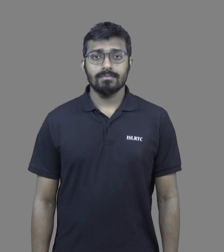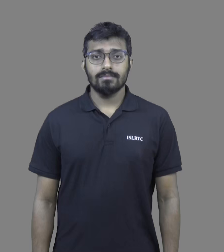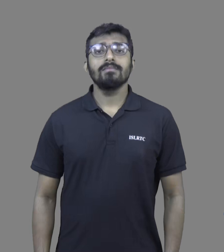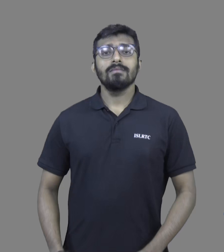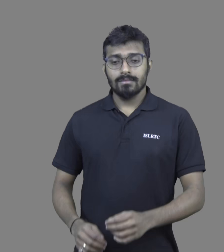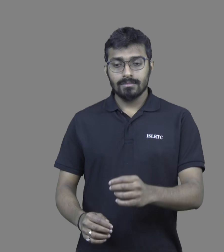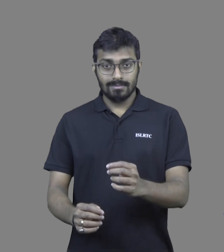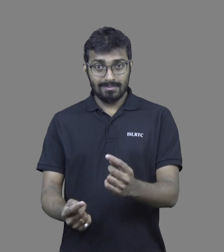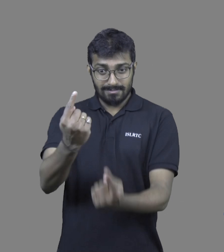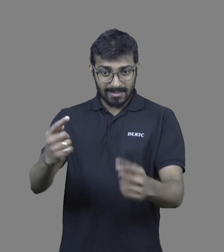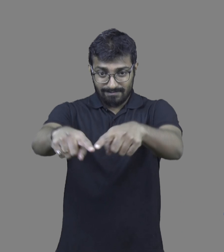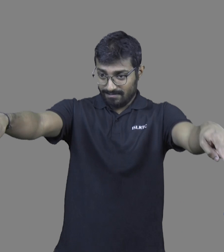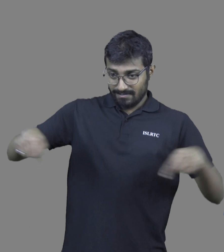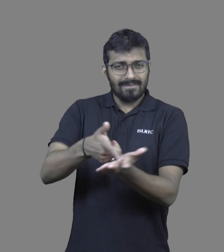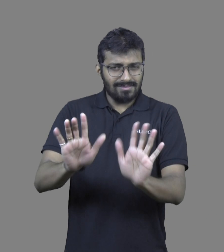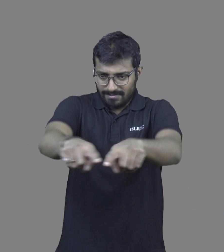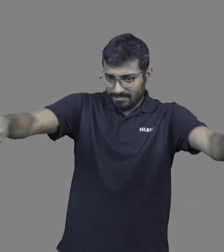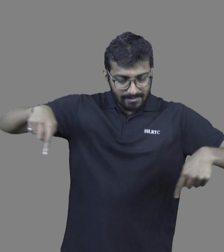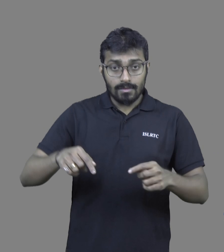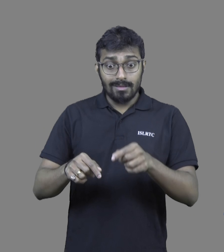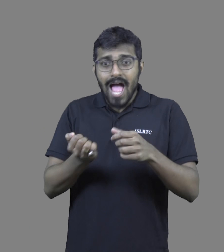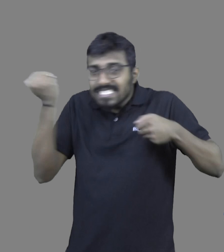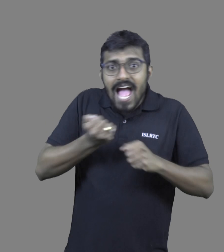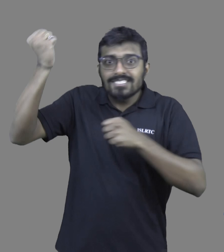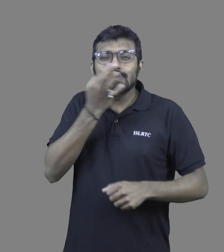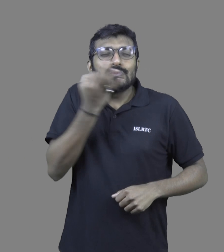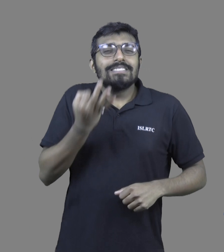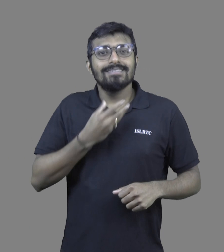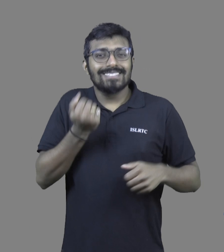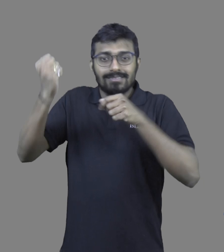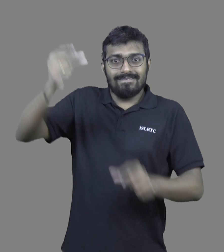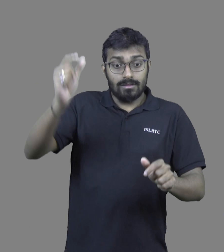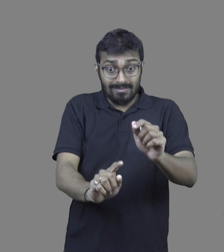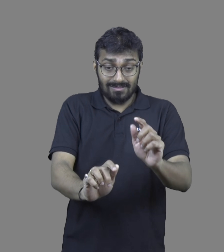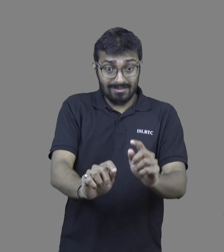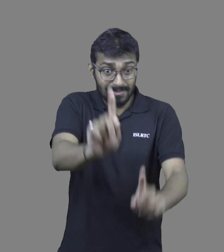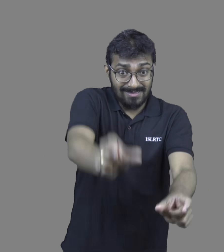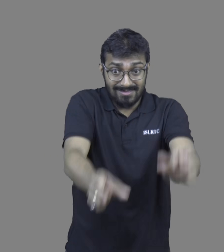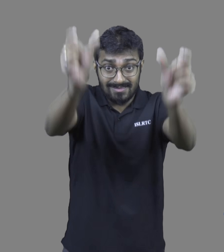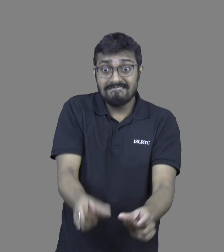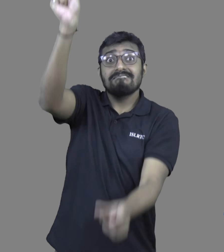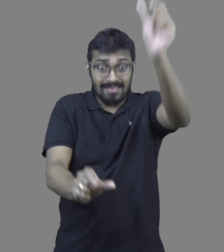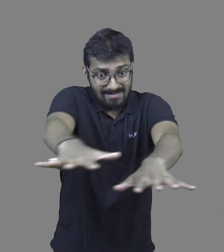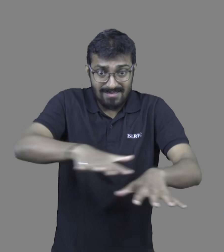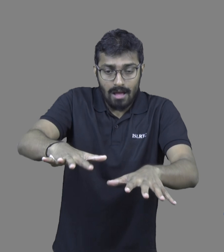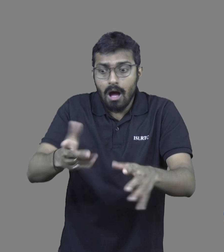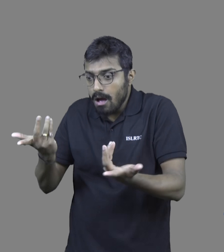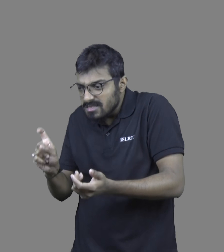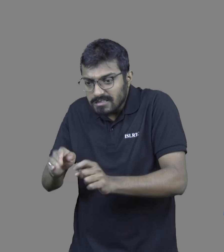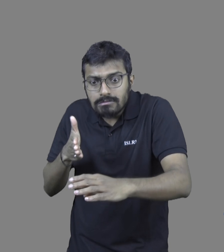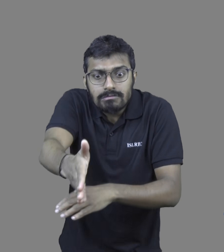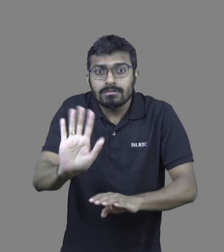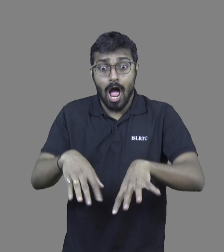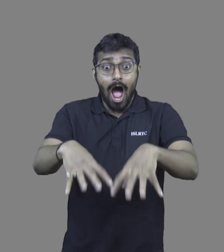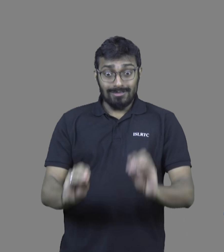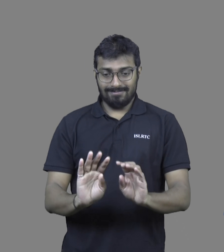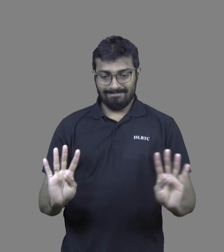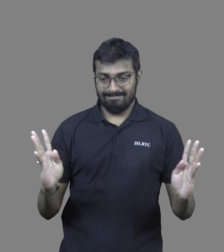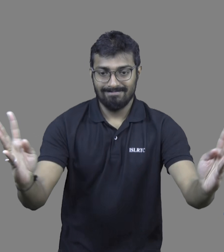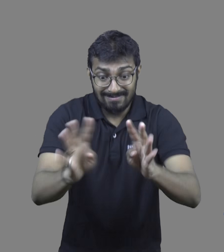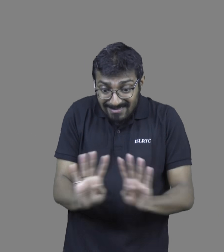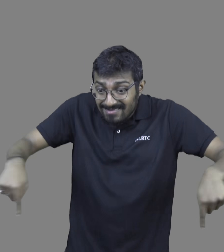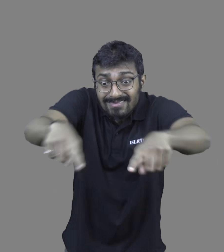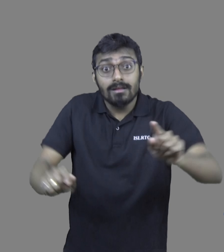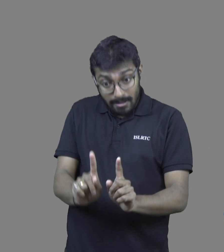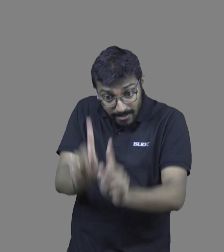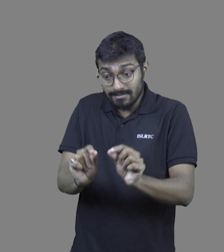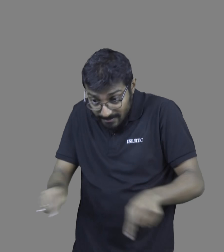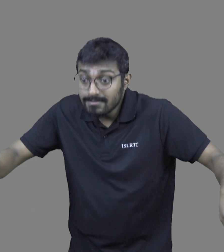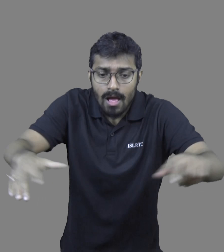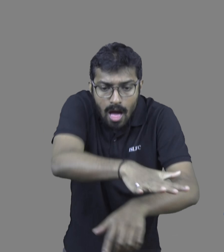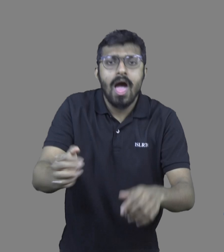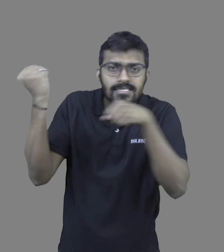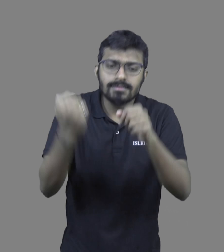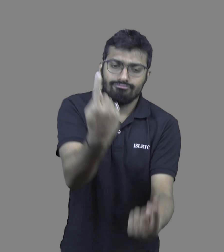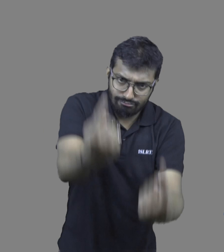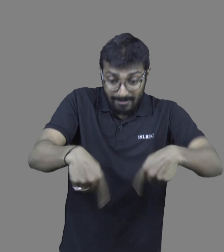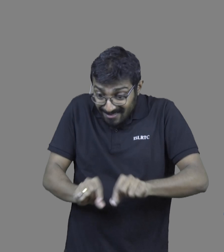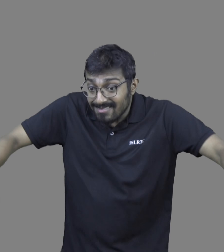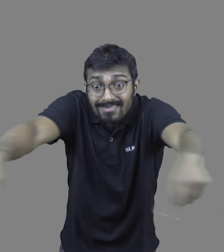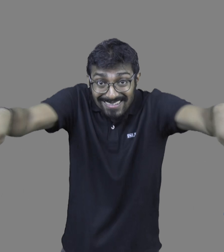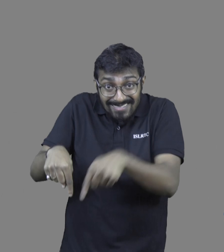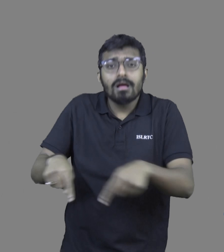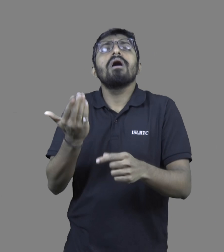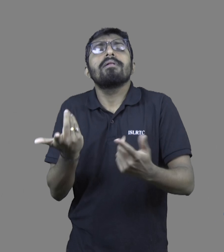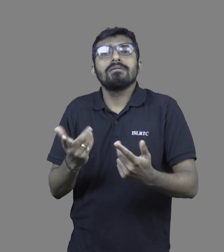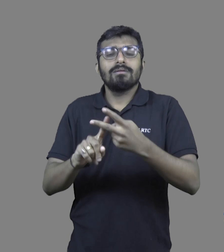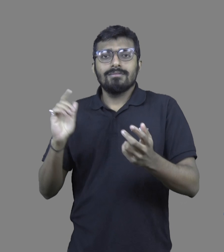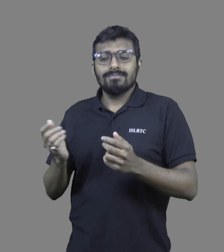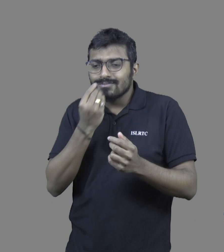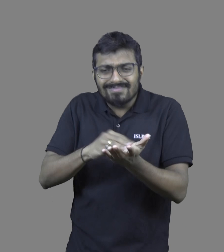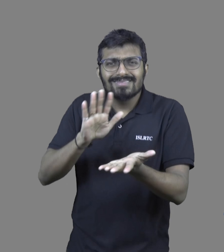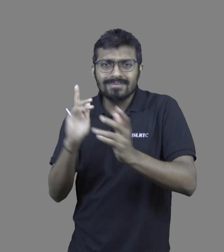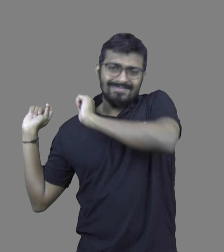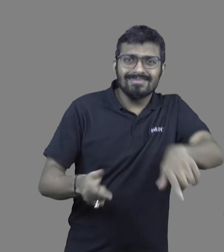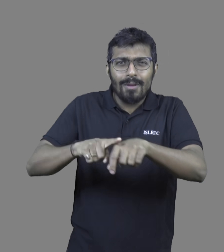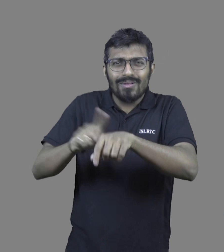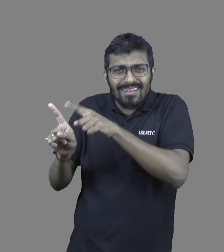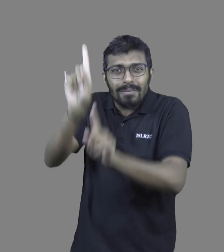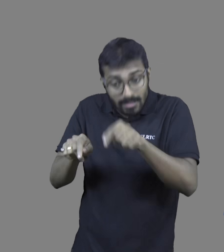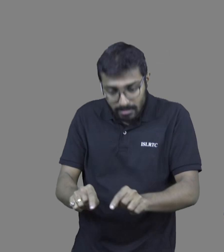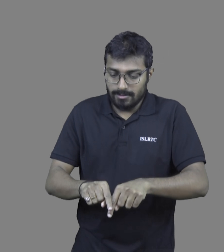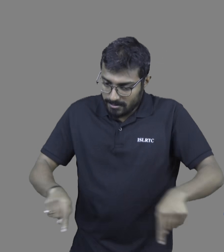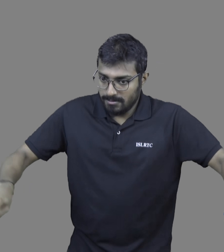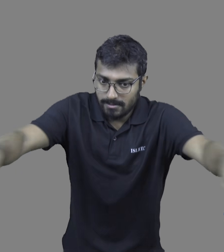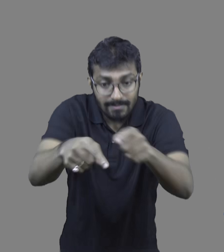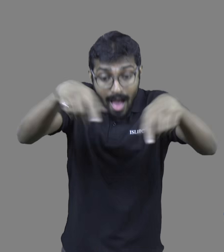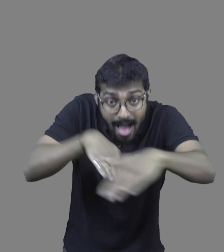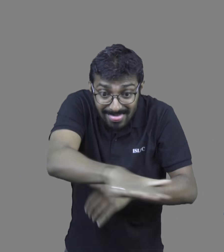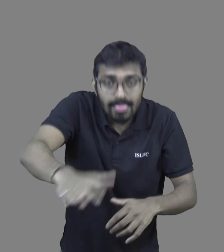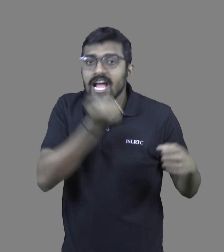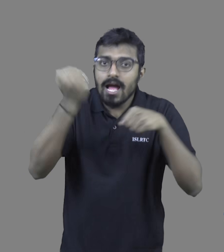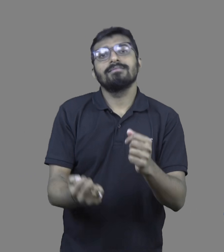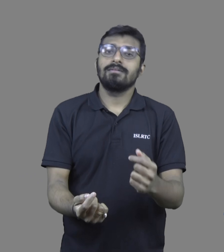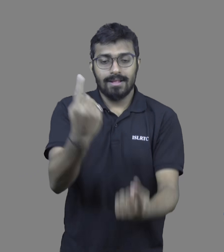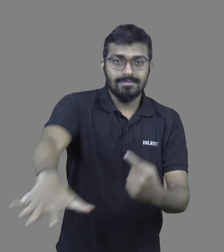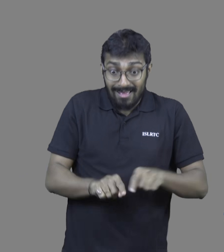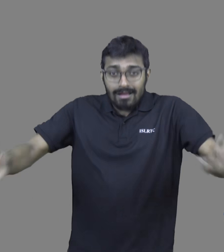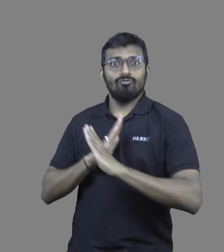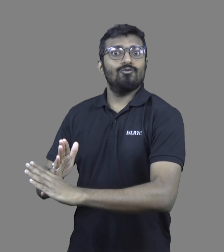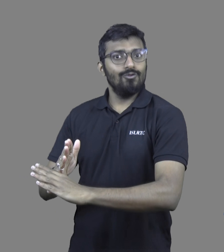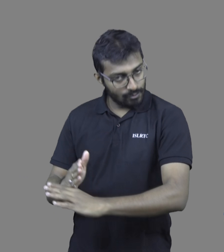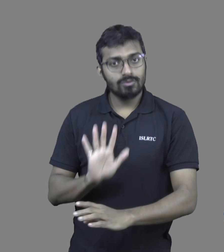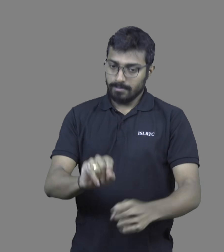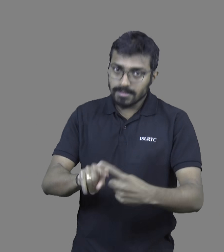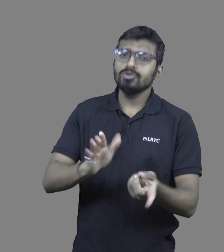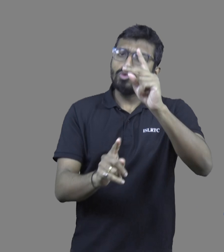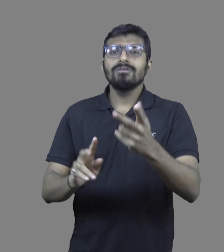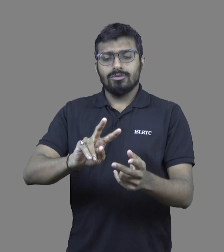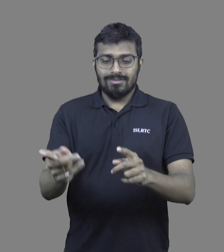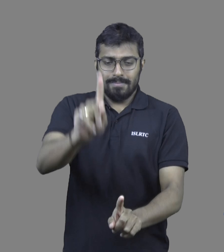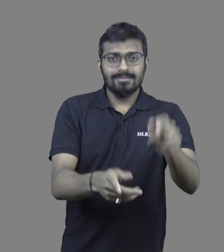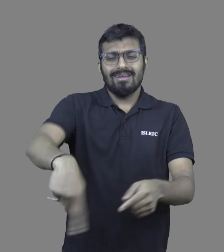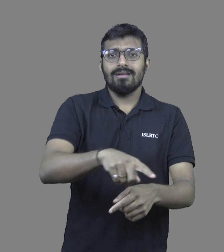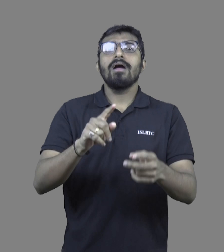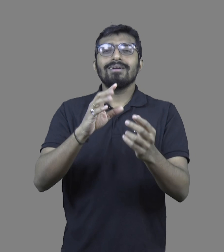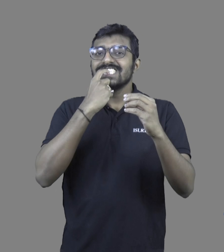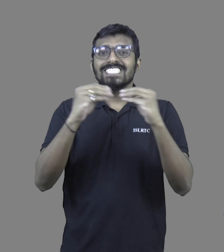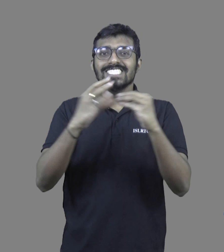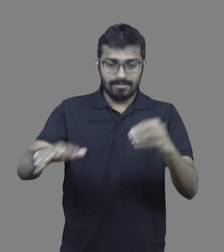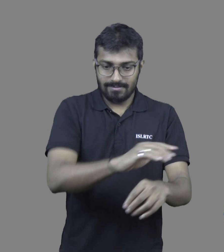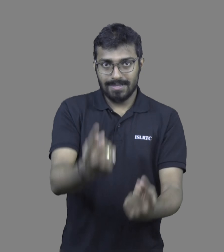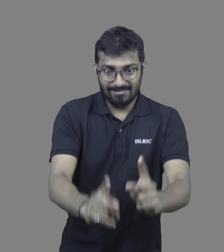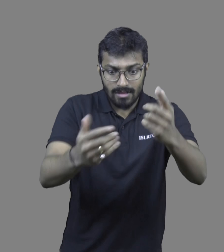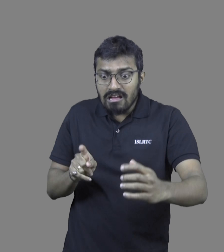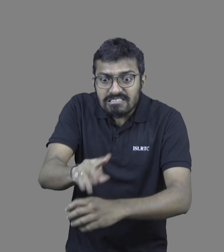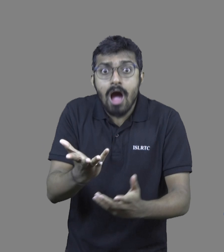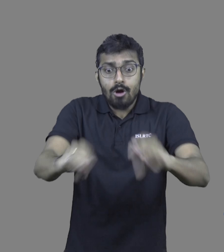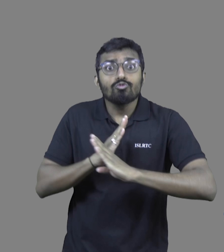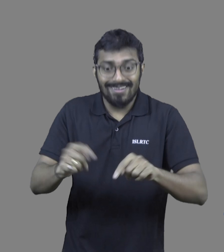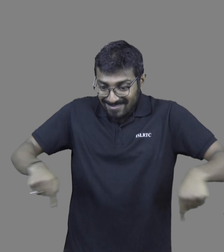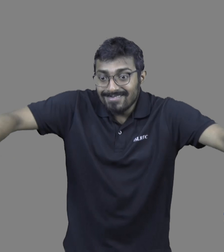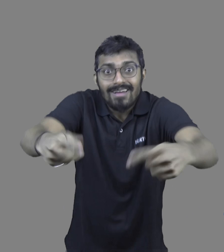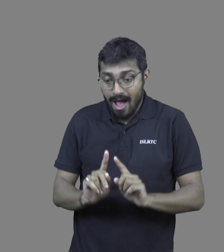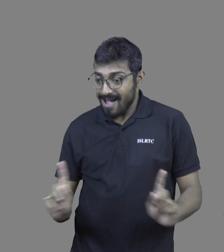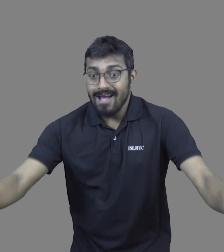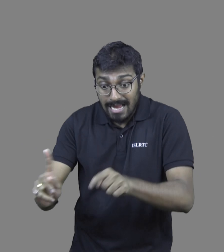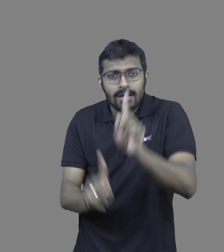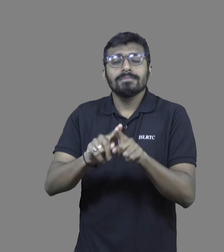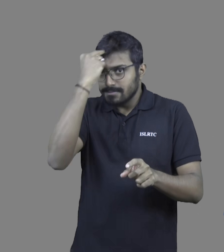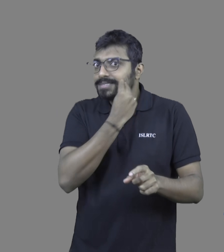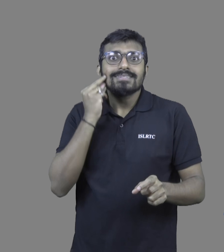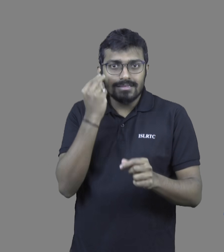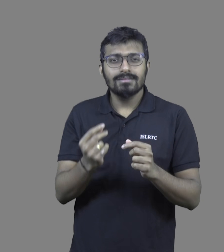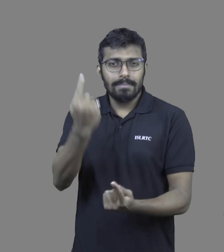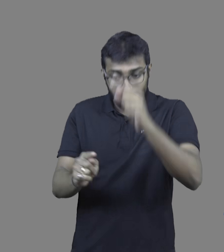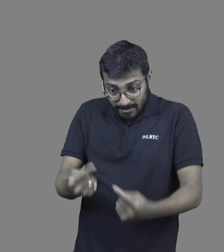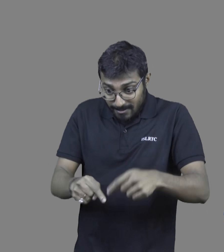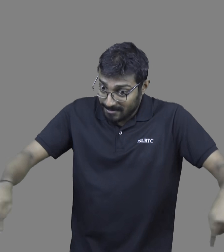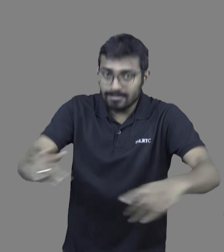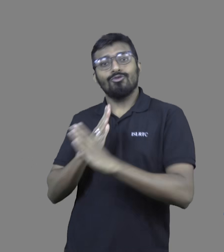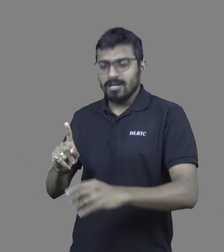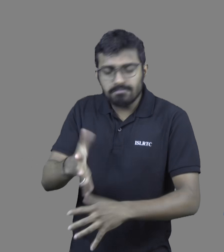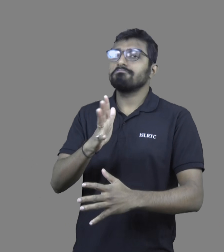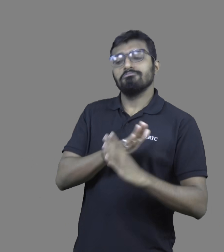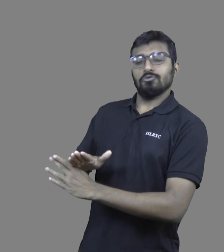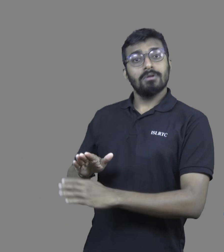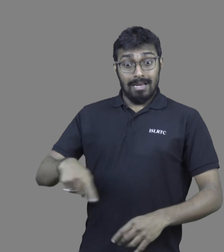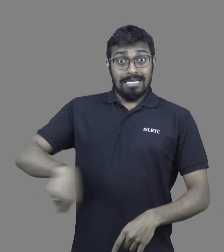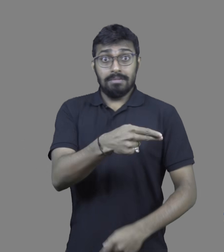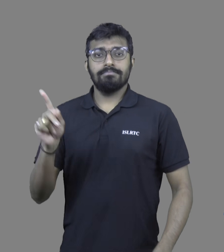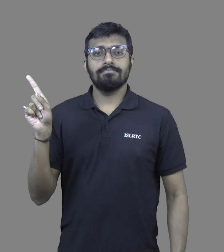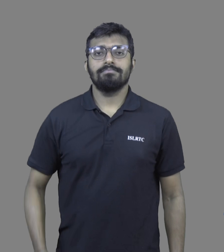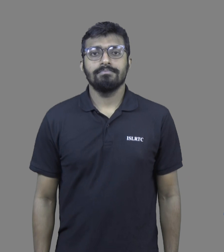Guard Border Crops